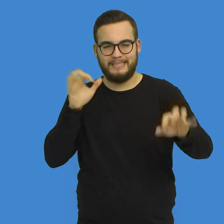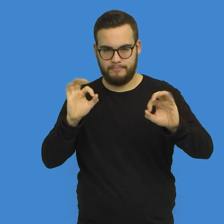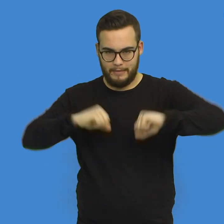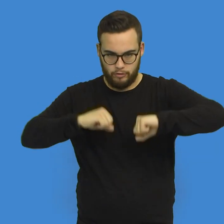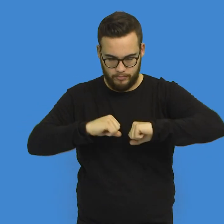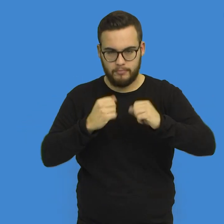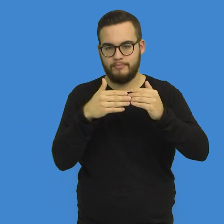mayor